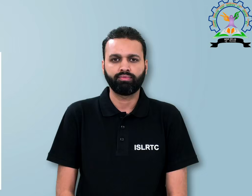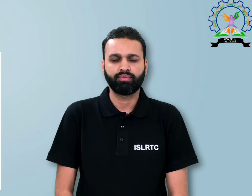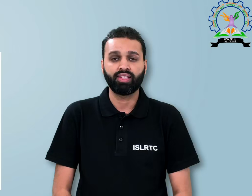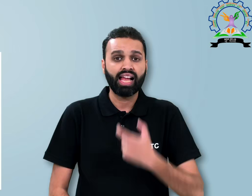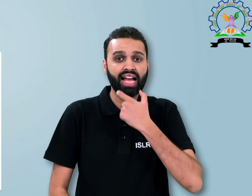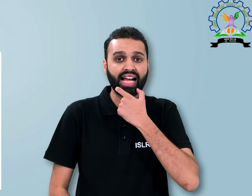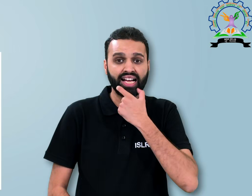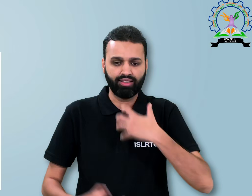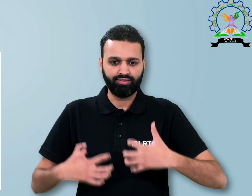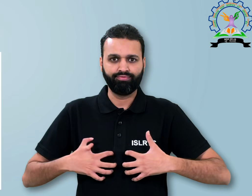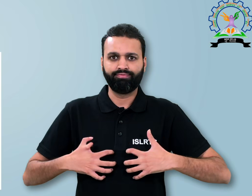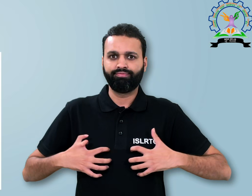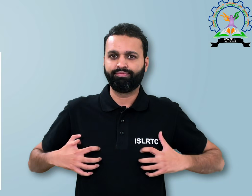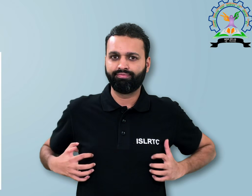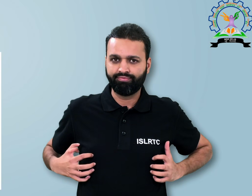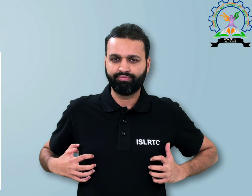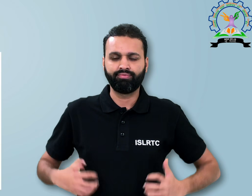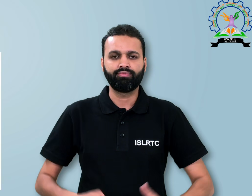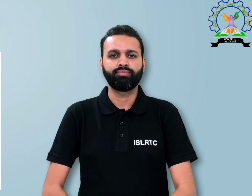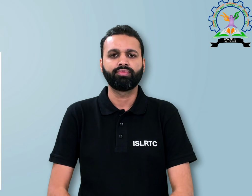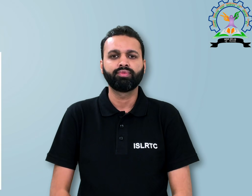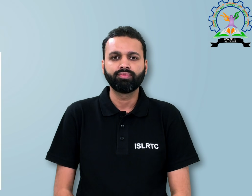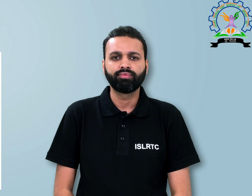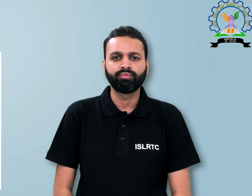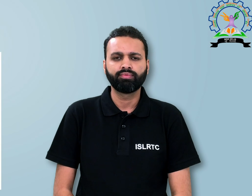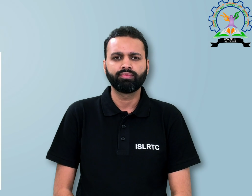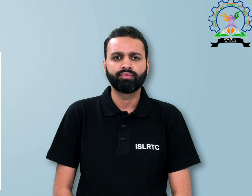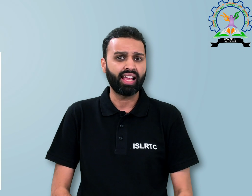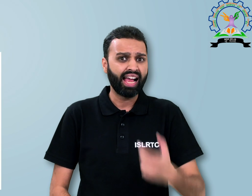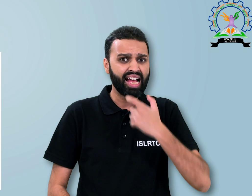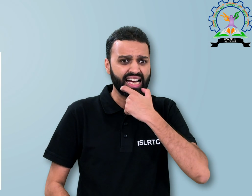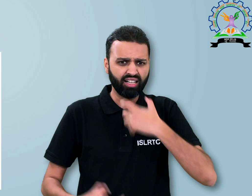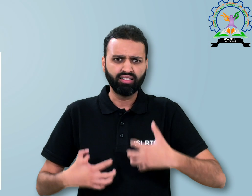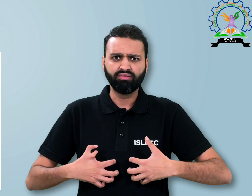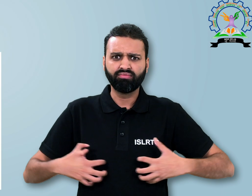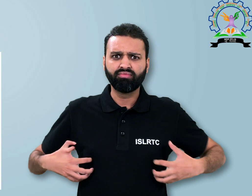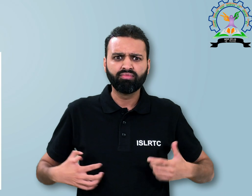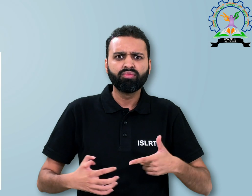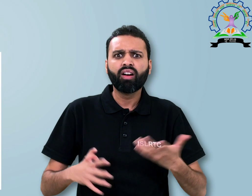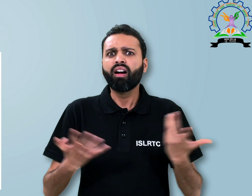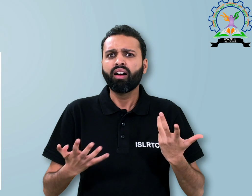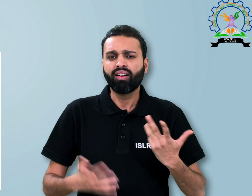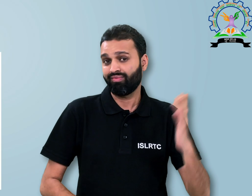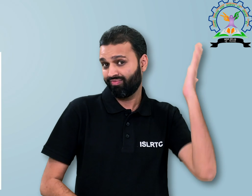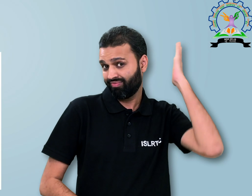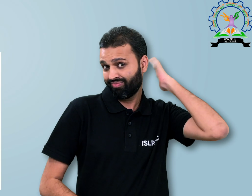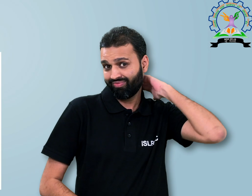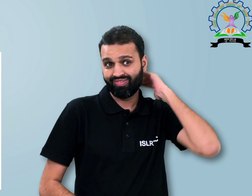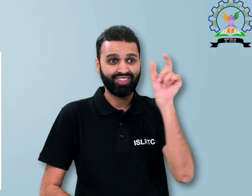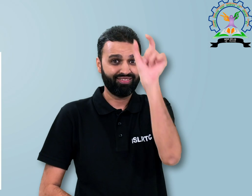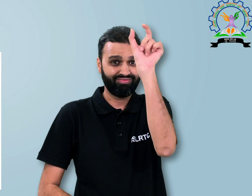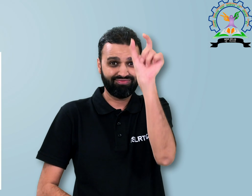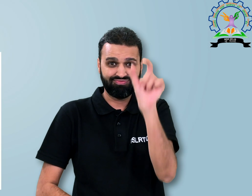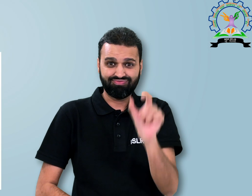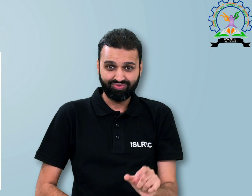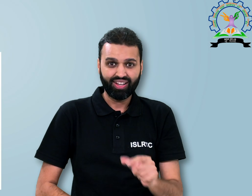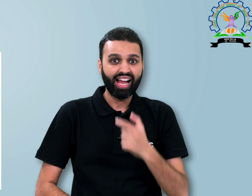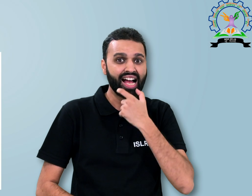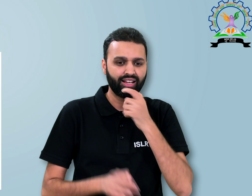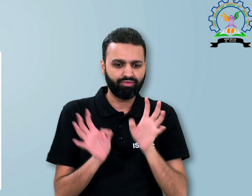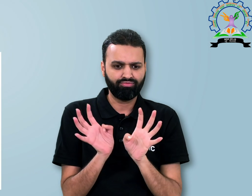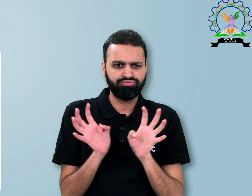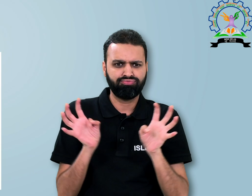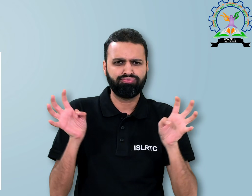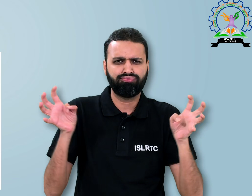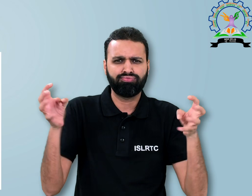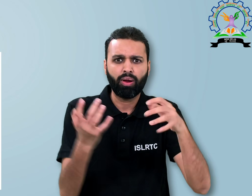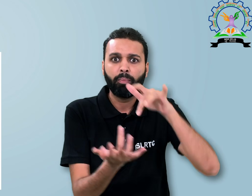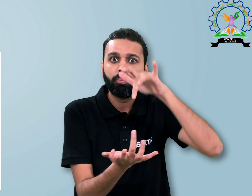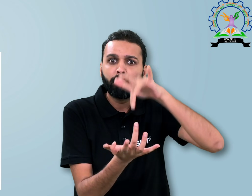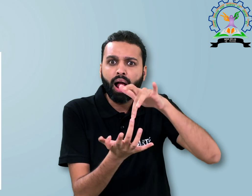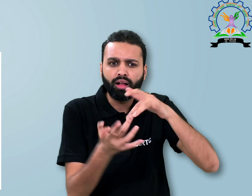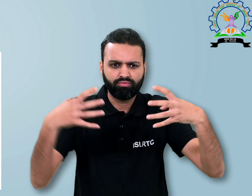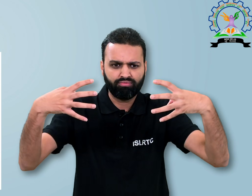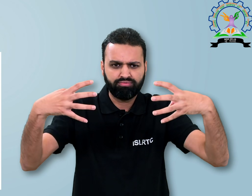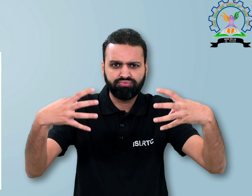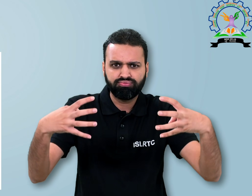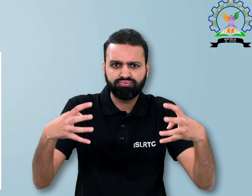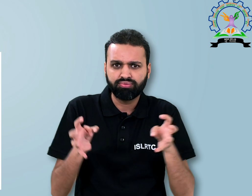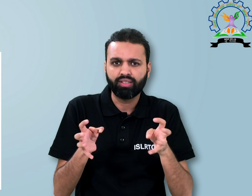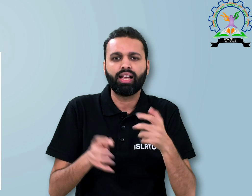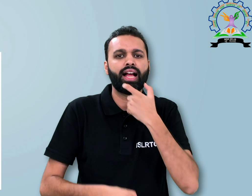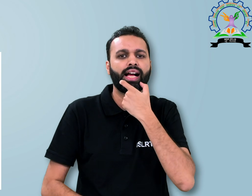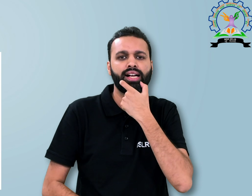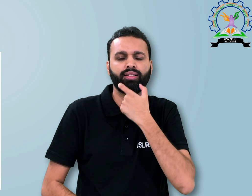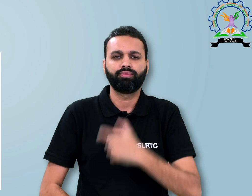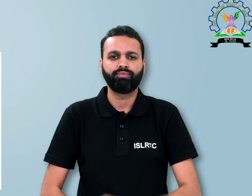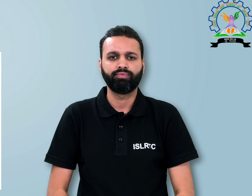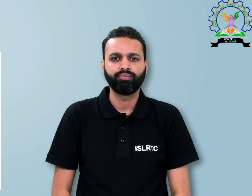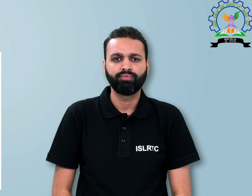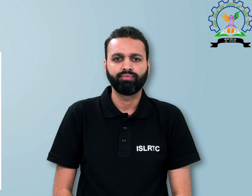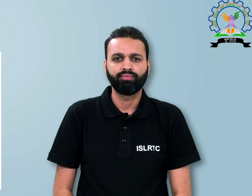Rib Cage The semi-circular bones joining the chest bone to the backbone and forming a box-like structure are called ribcage.